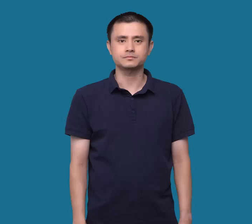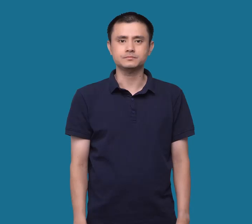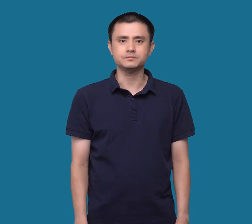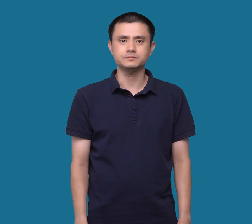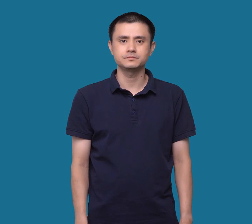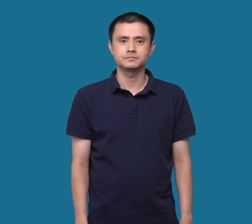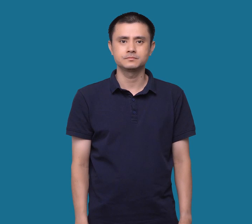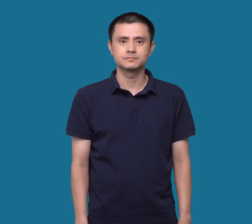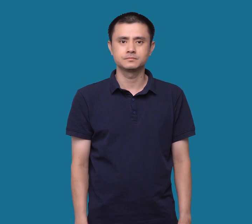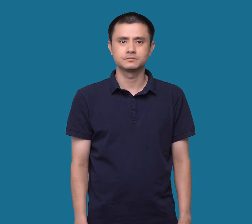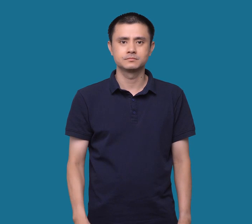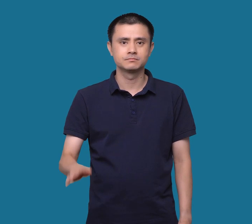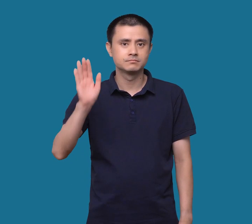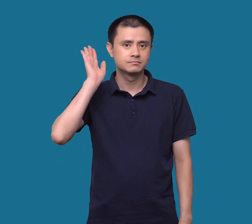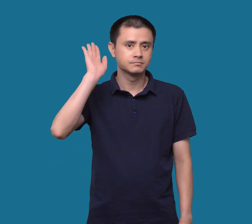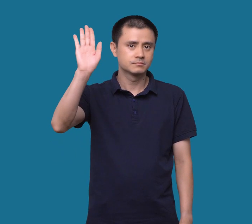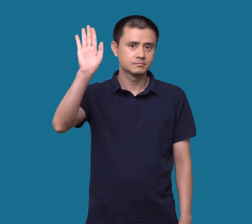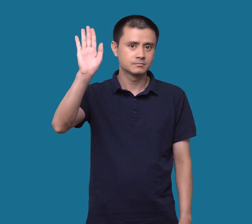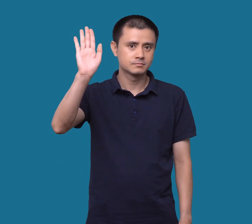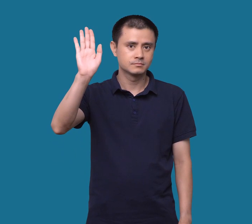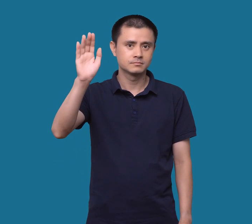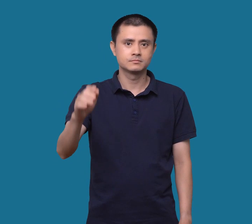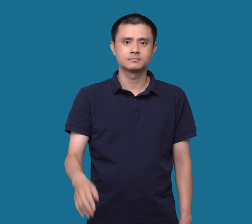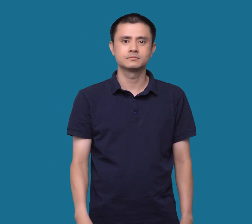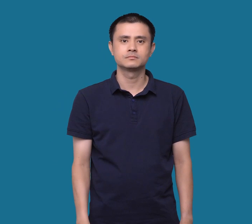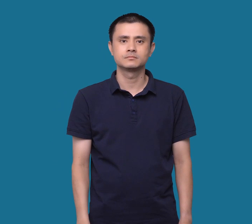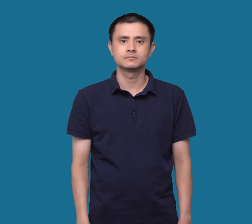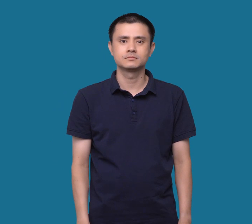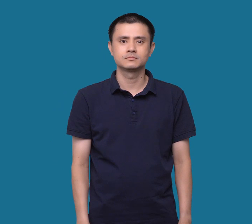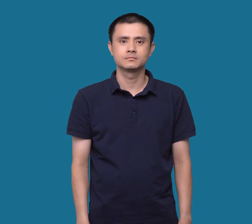trước